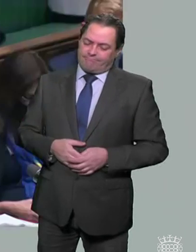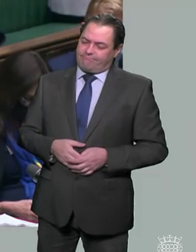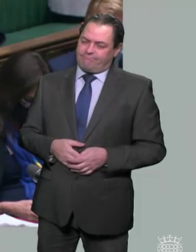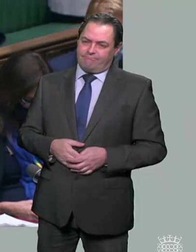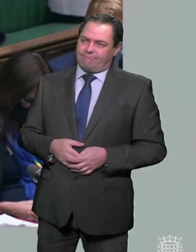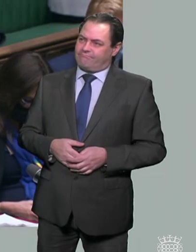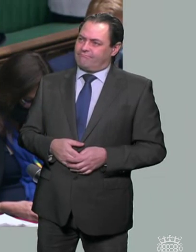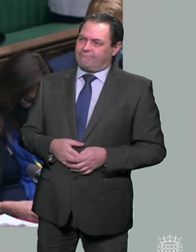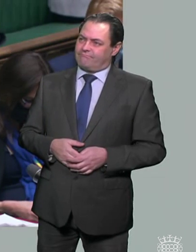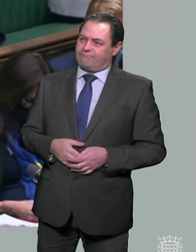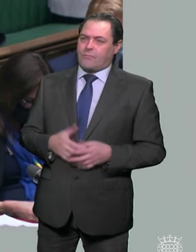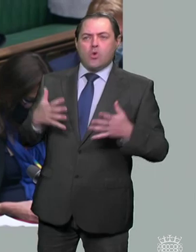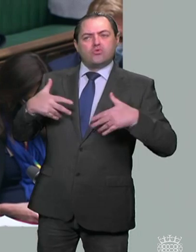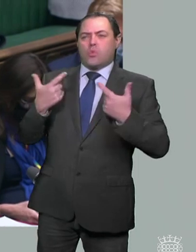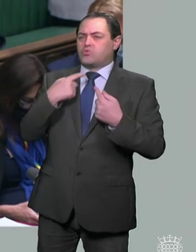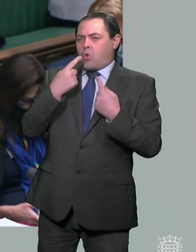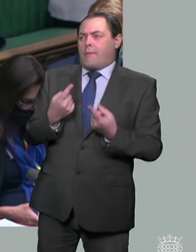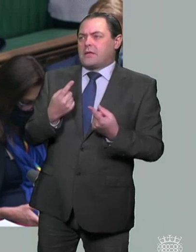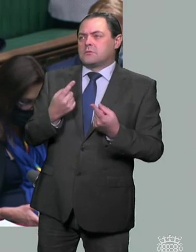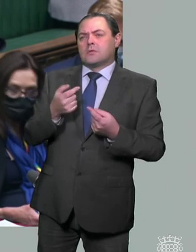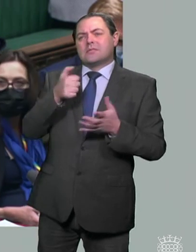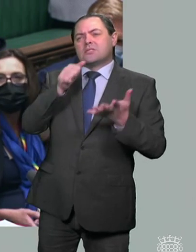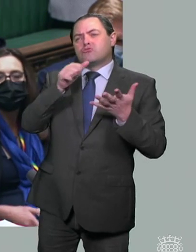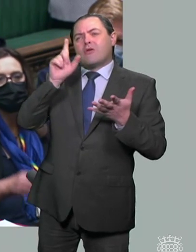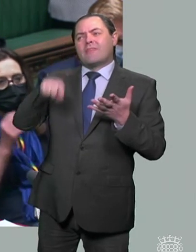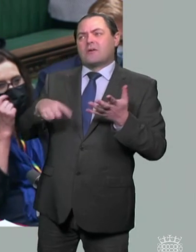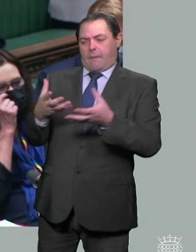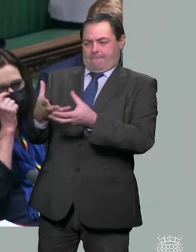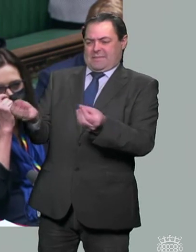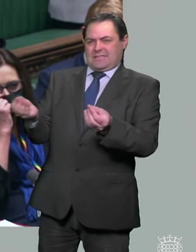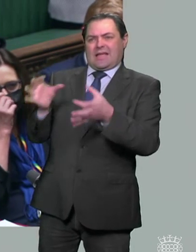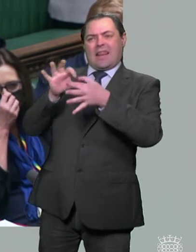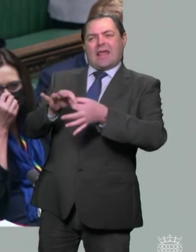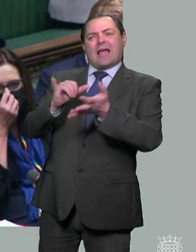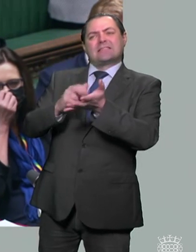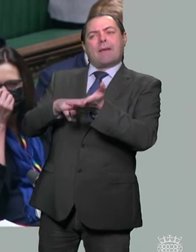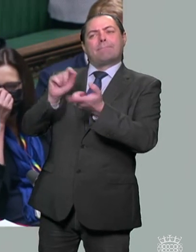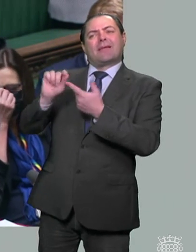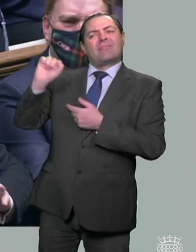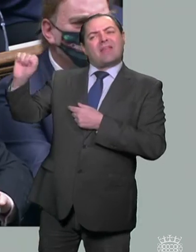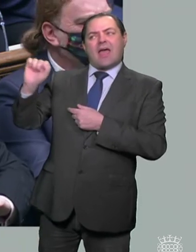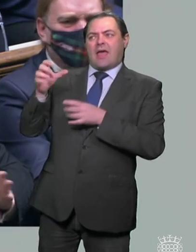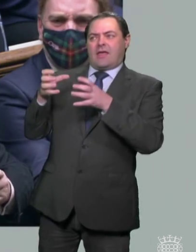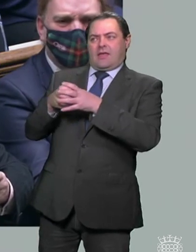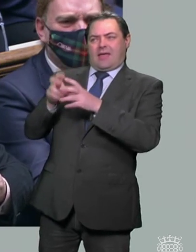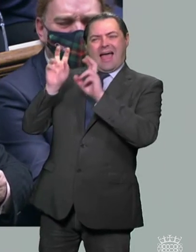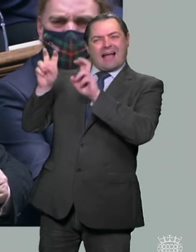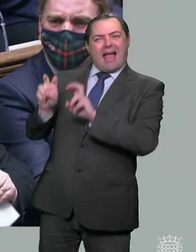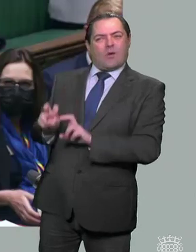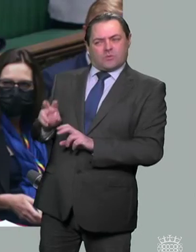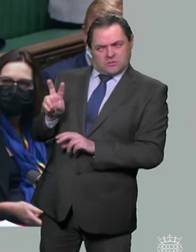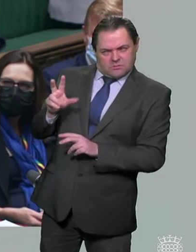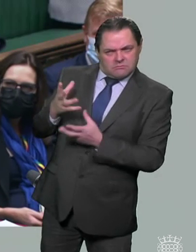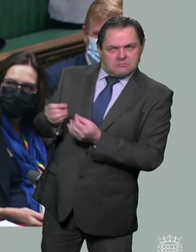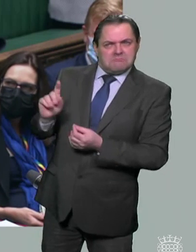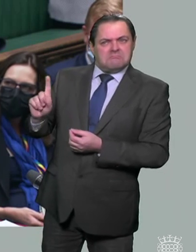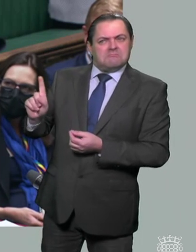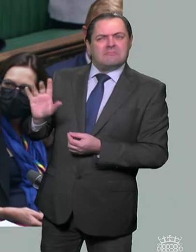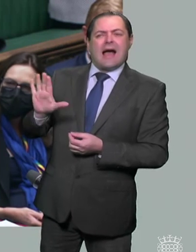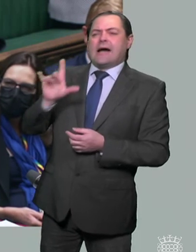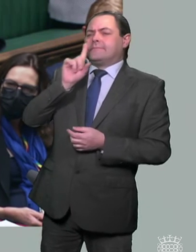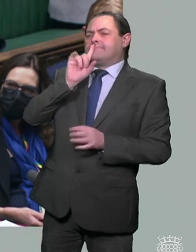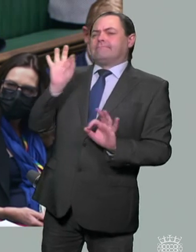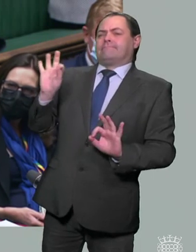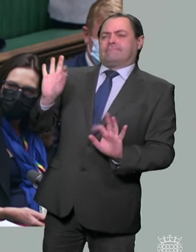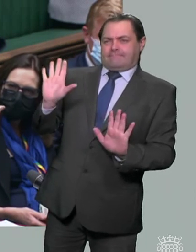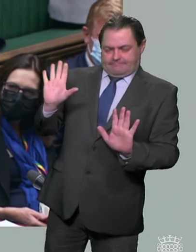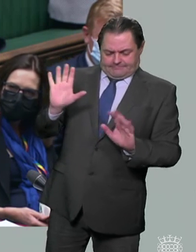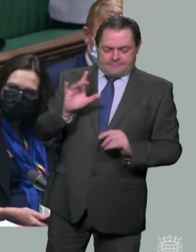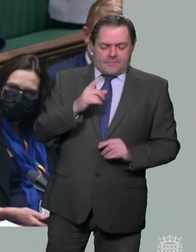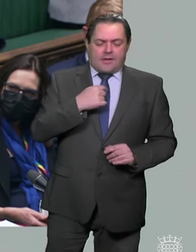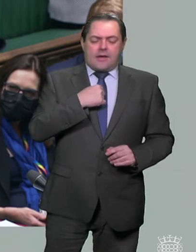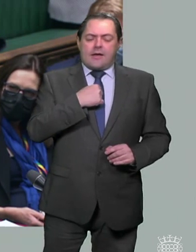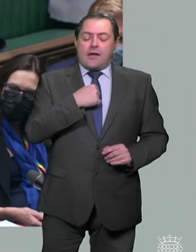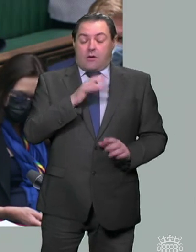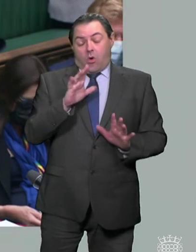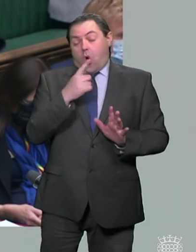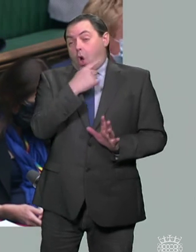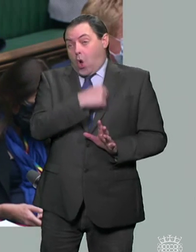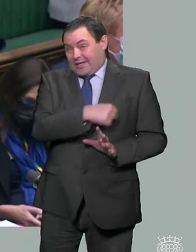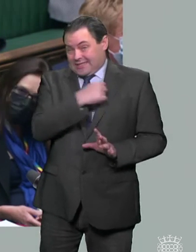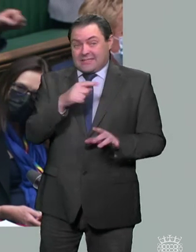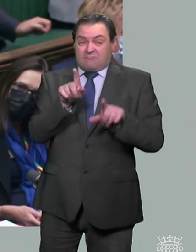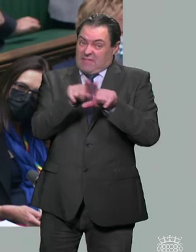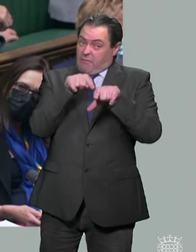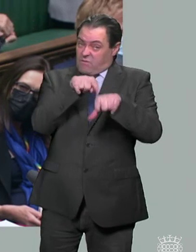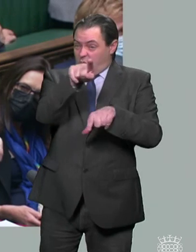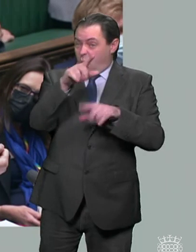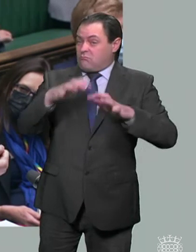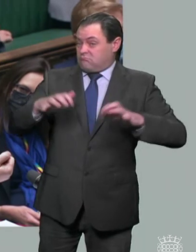I will not comment on the missing £600,000 from the Scottish National party’s accounts, but what I will say, in all sincerity and heeding what you said earlier, Mr Speaker,